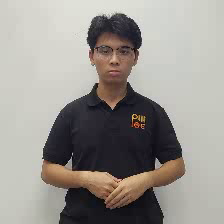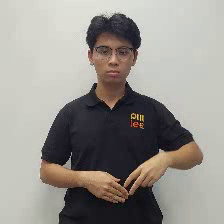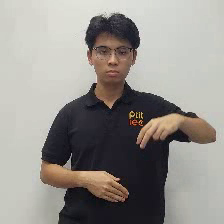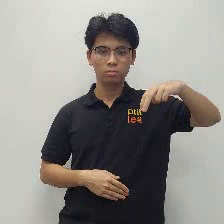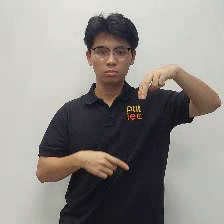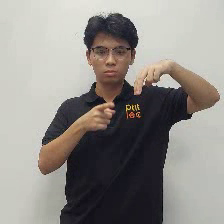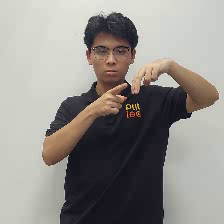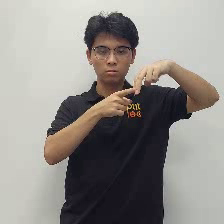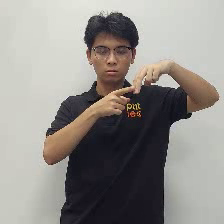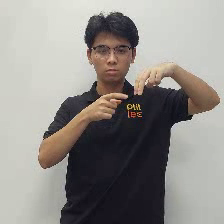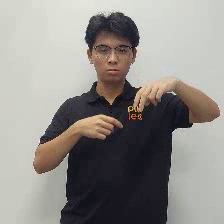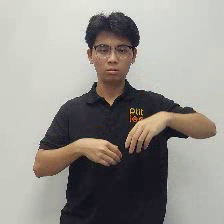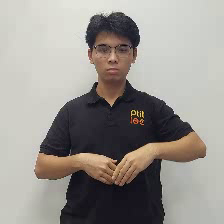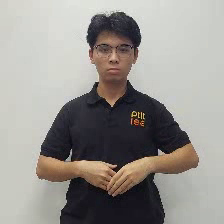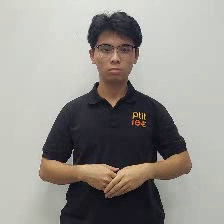Chân